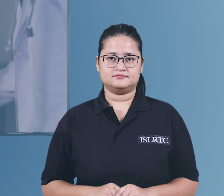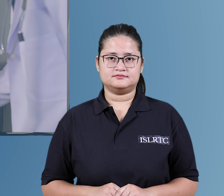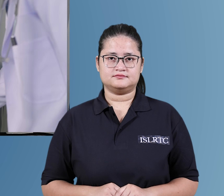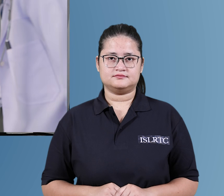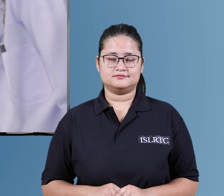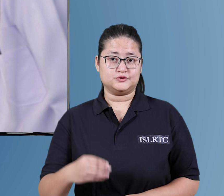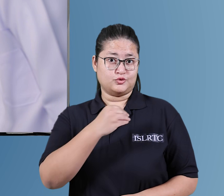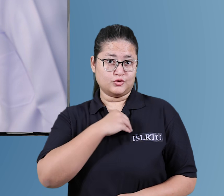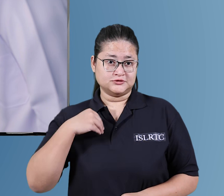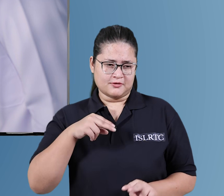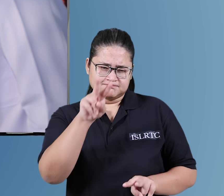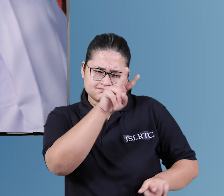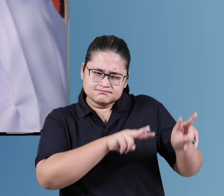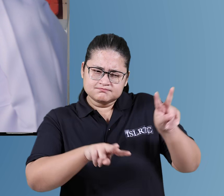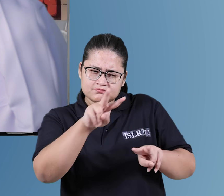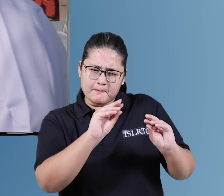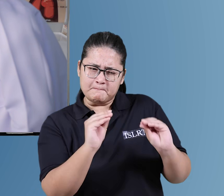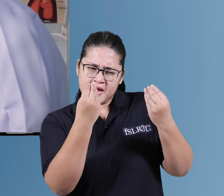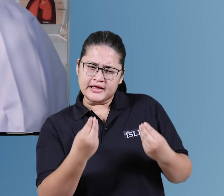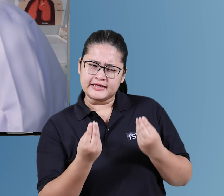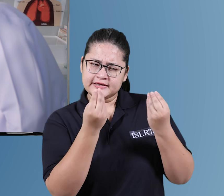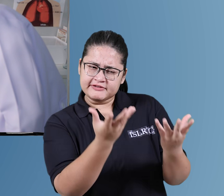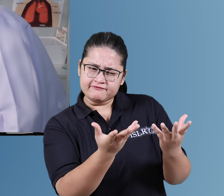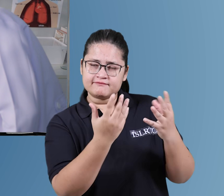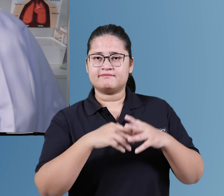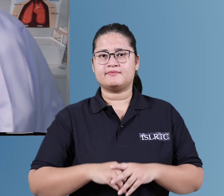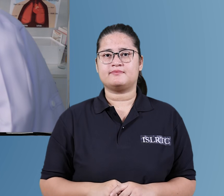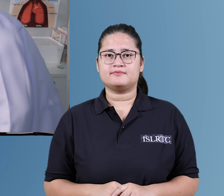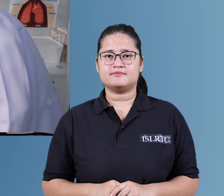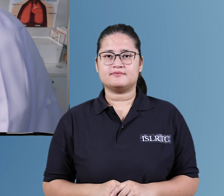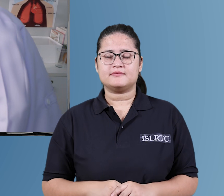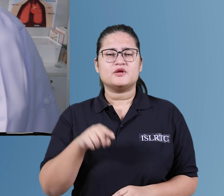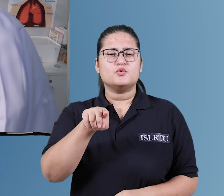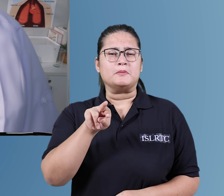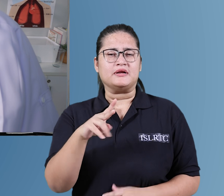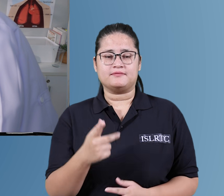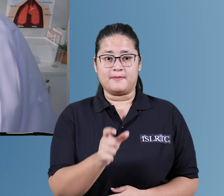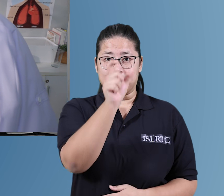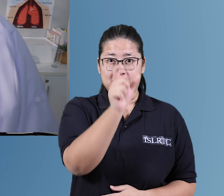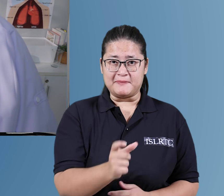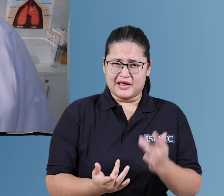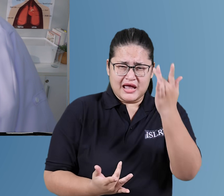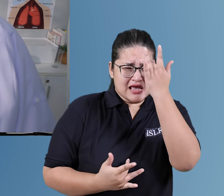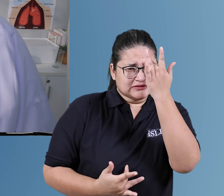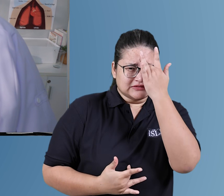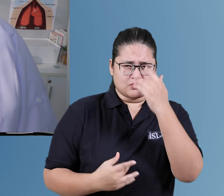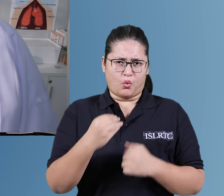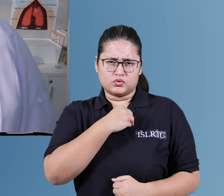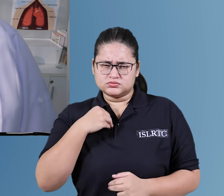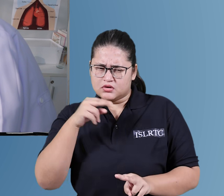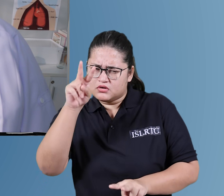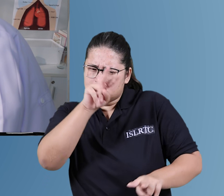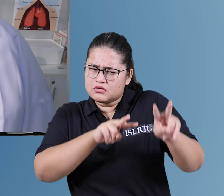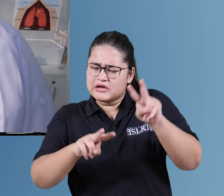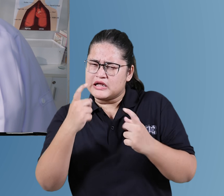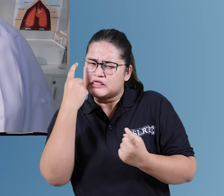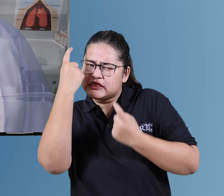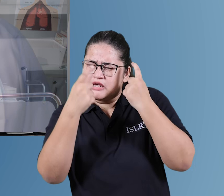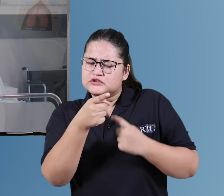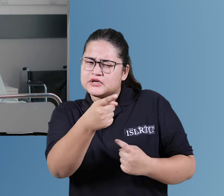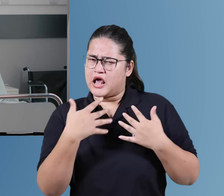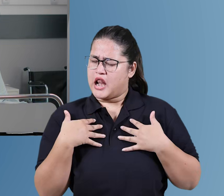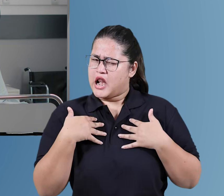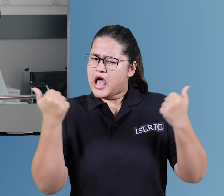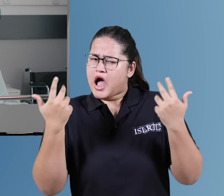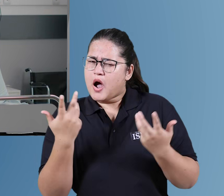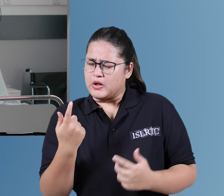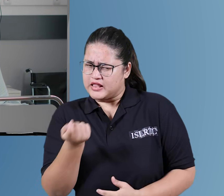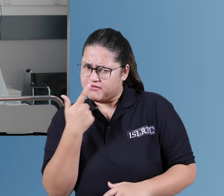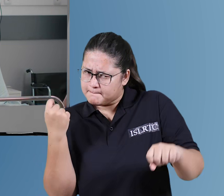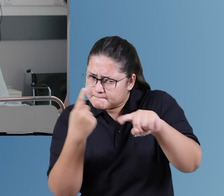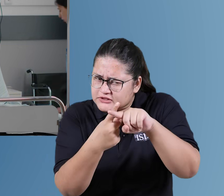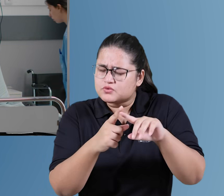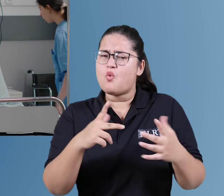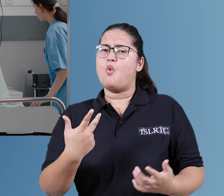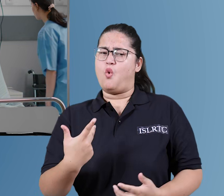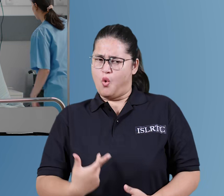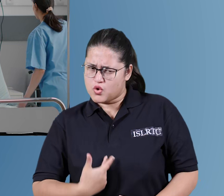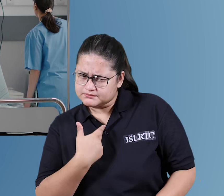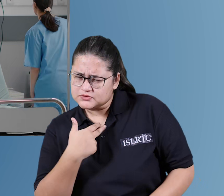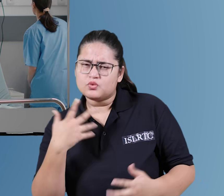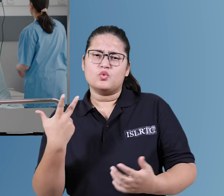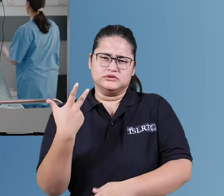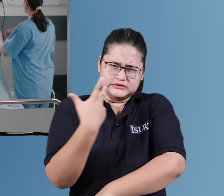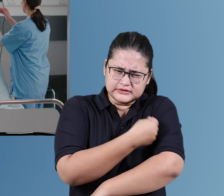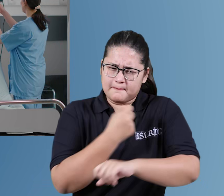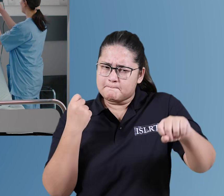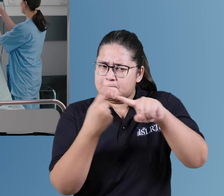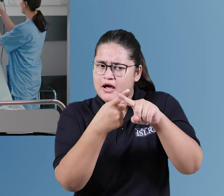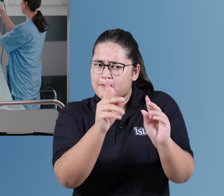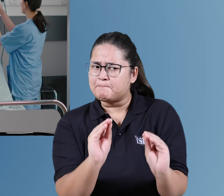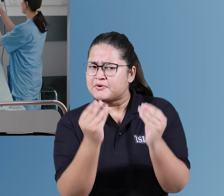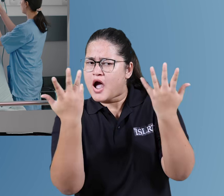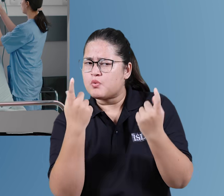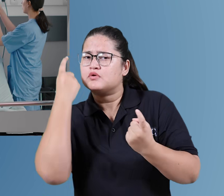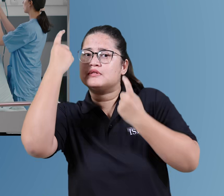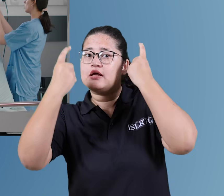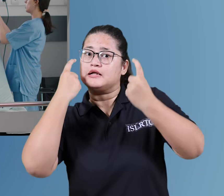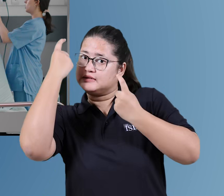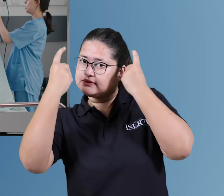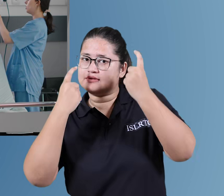Prognosis to a doctor's prediction of a patient's likely recovery, including whether medication alone will suffice or if surgical intervention might be necessary.